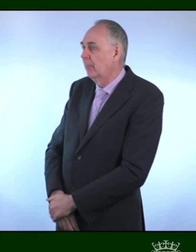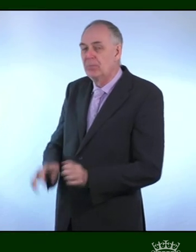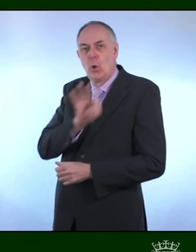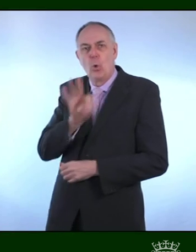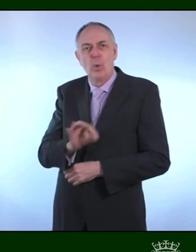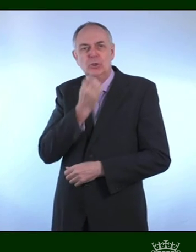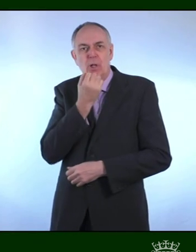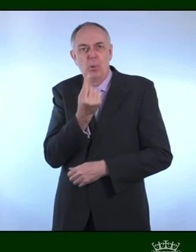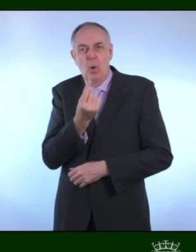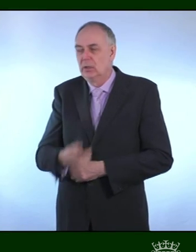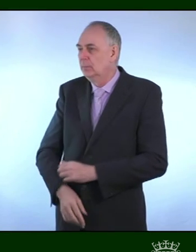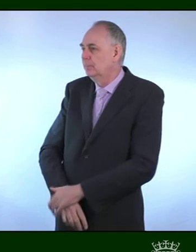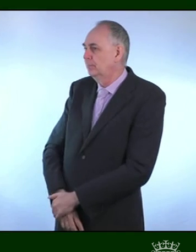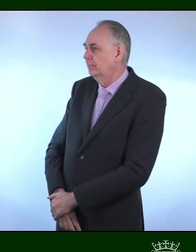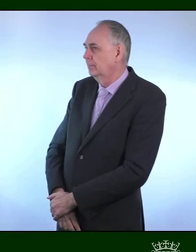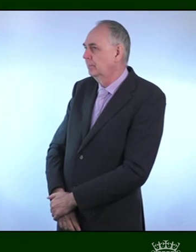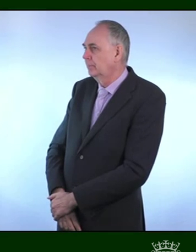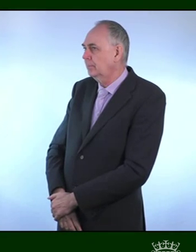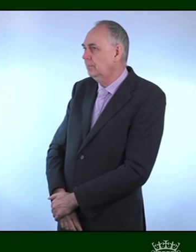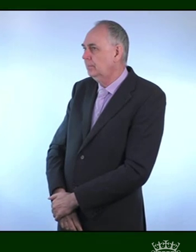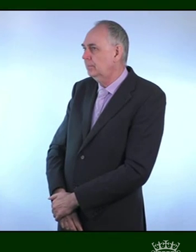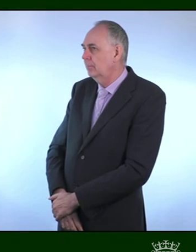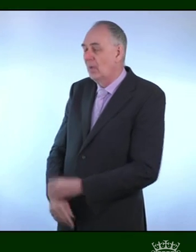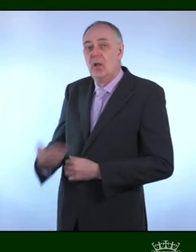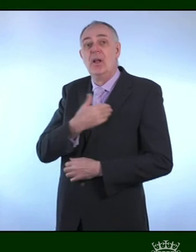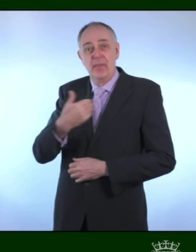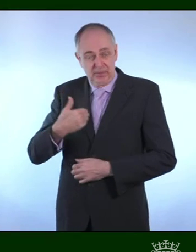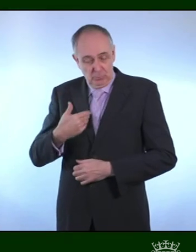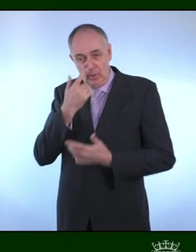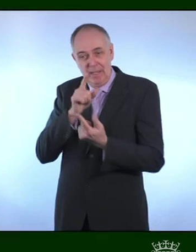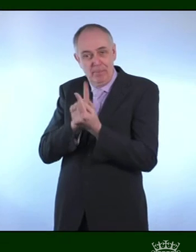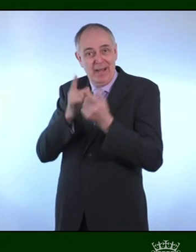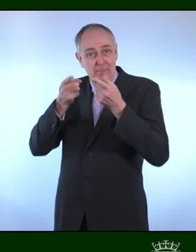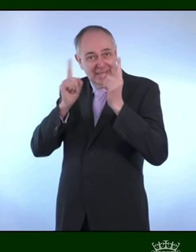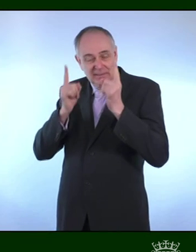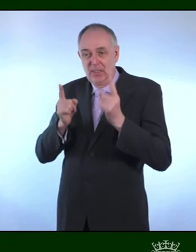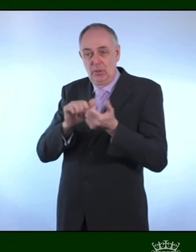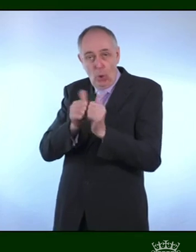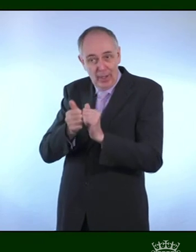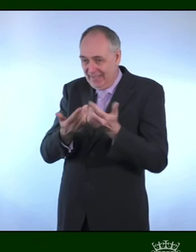This morning, I had meetings with ministerial colleagues and others.